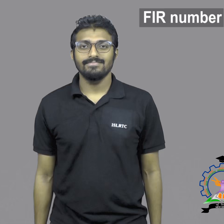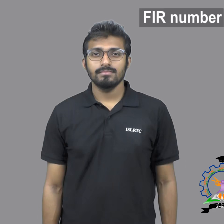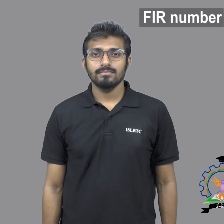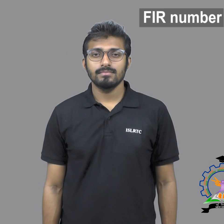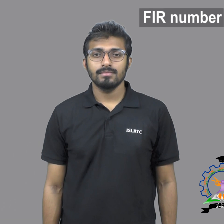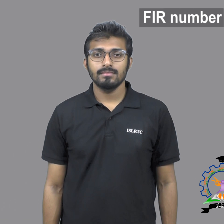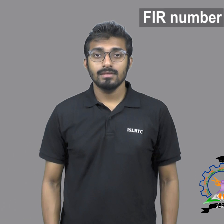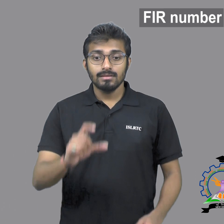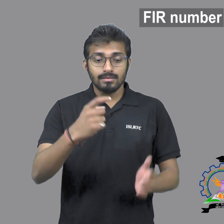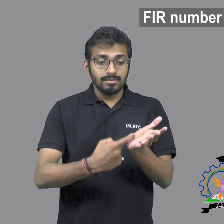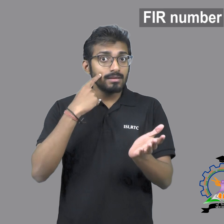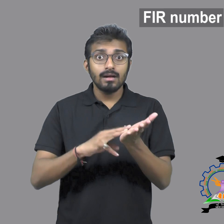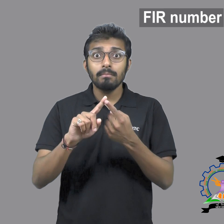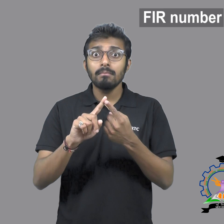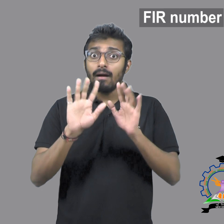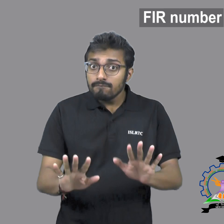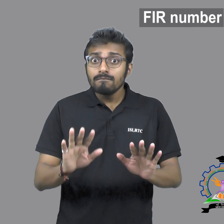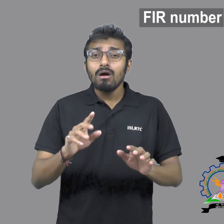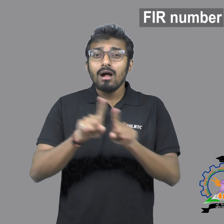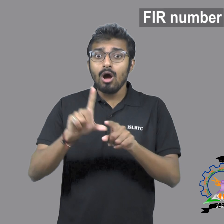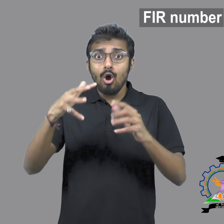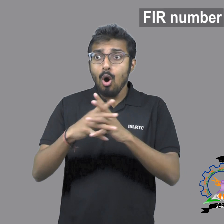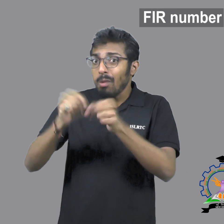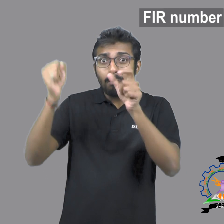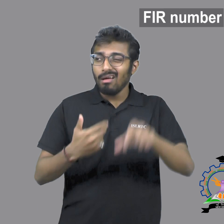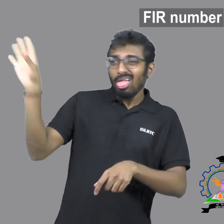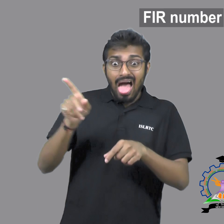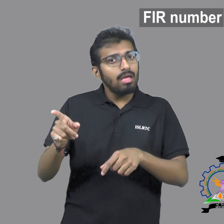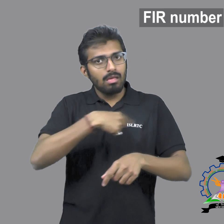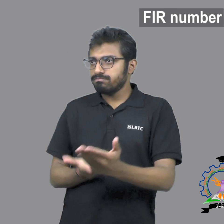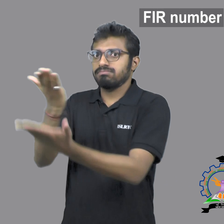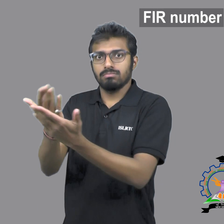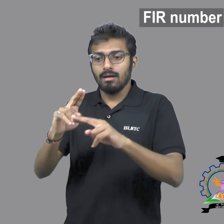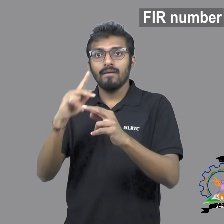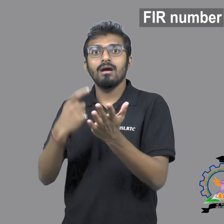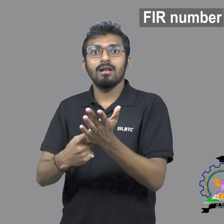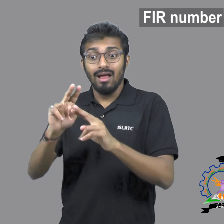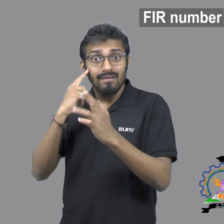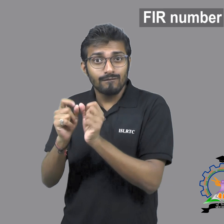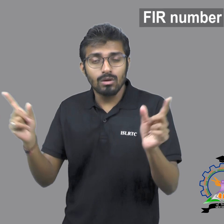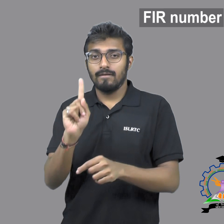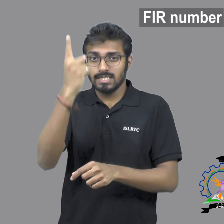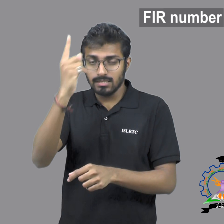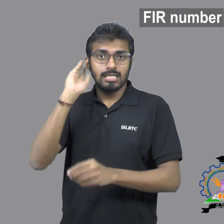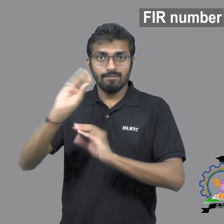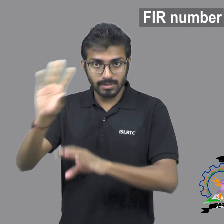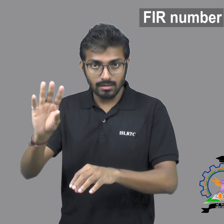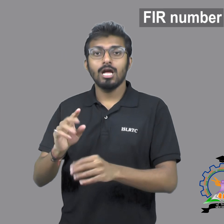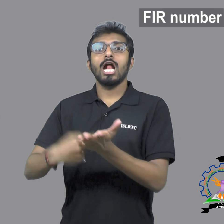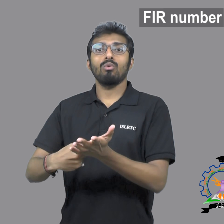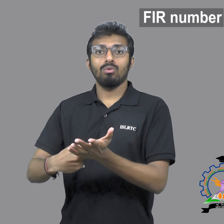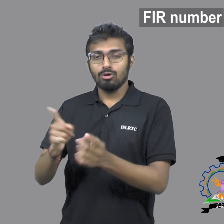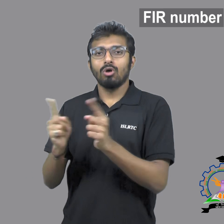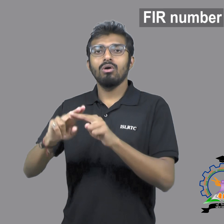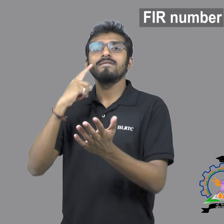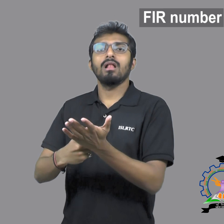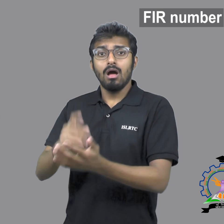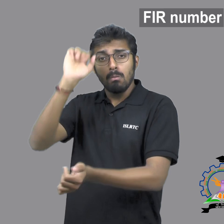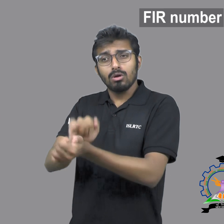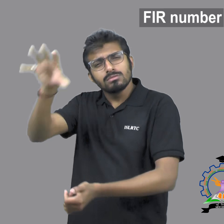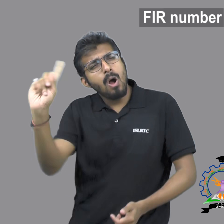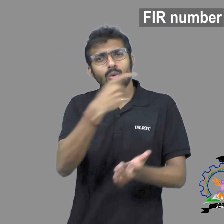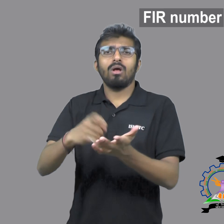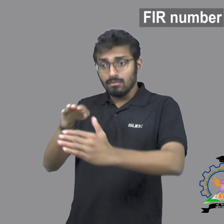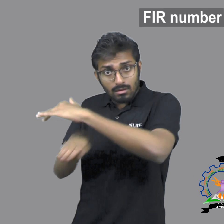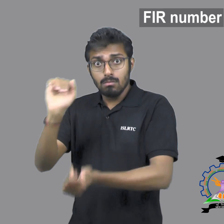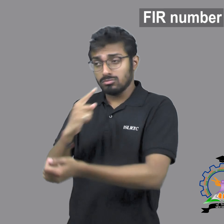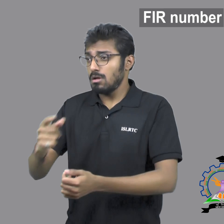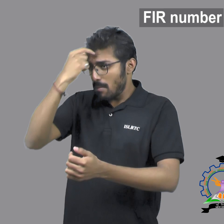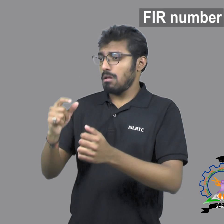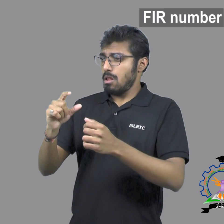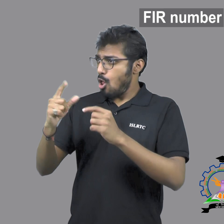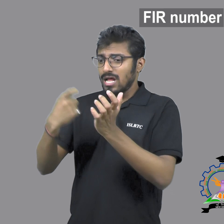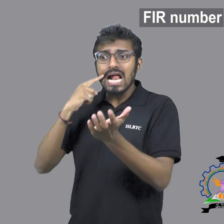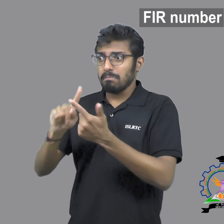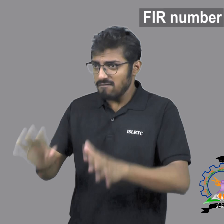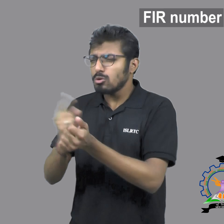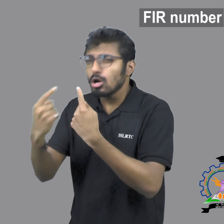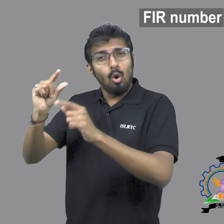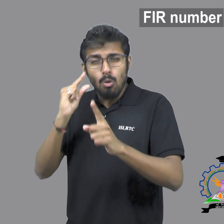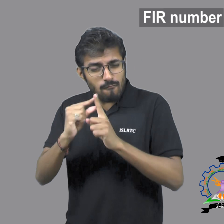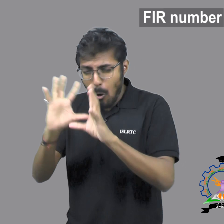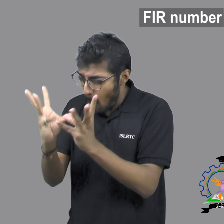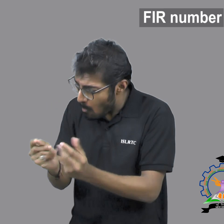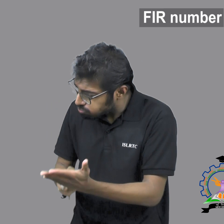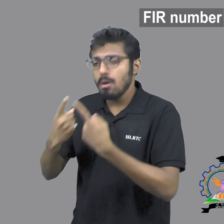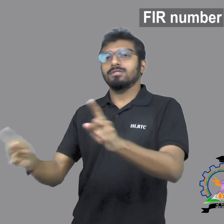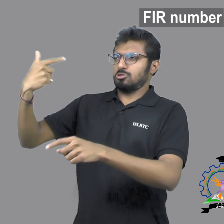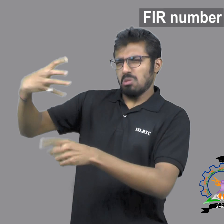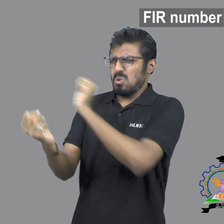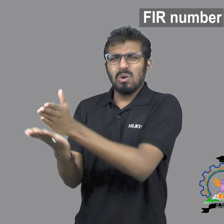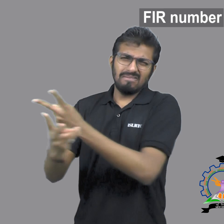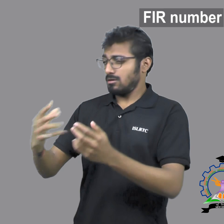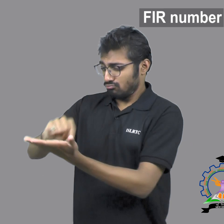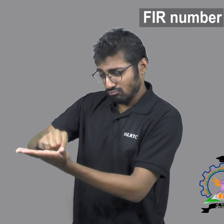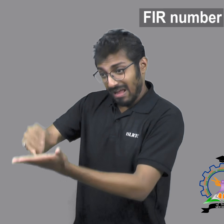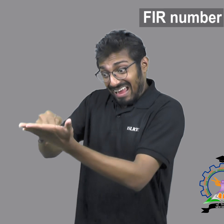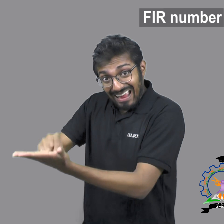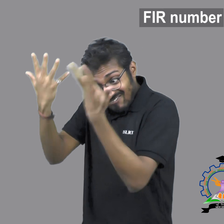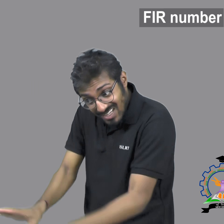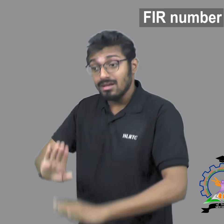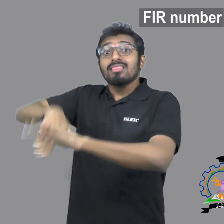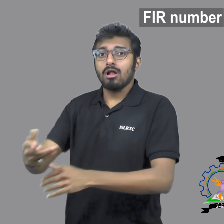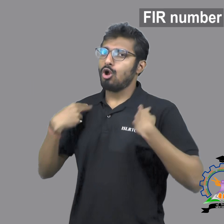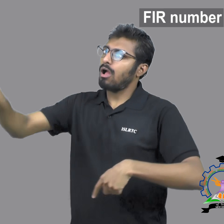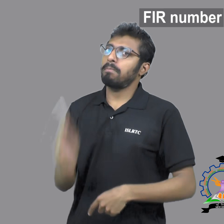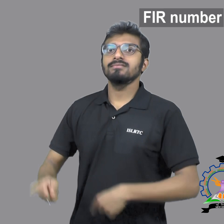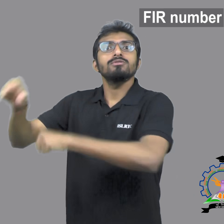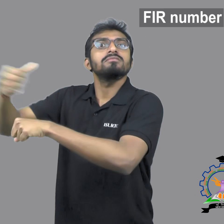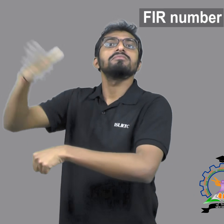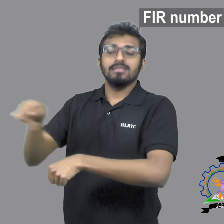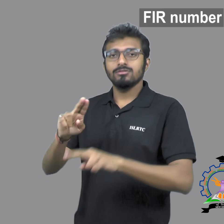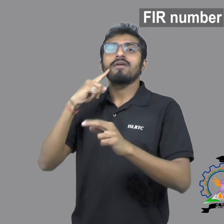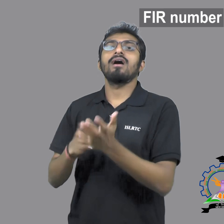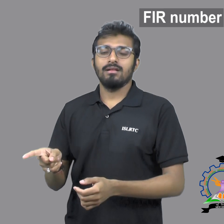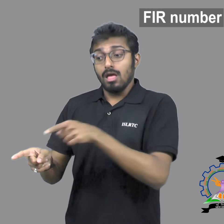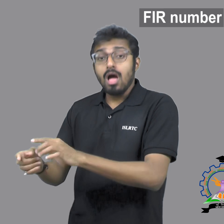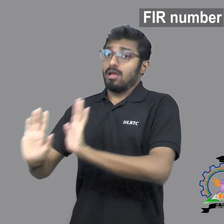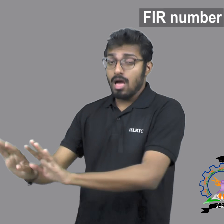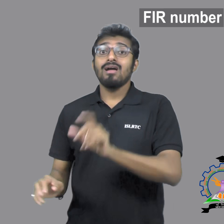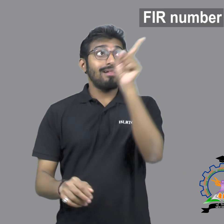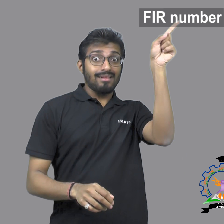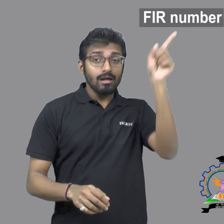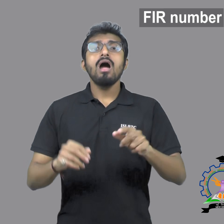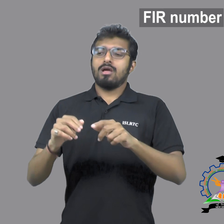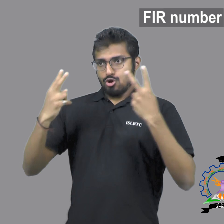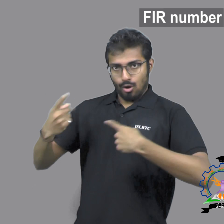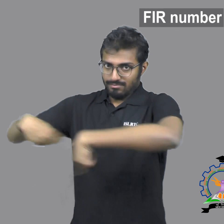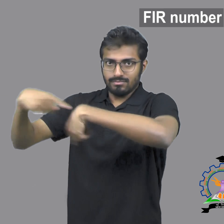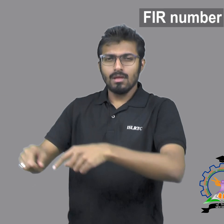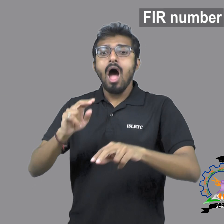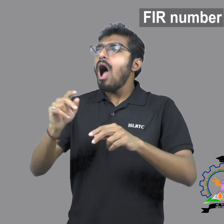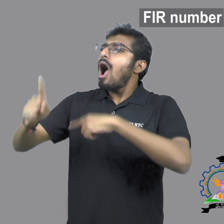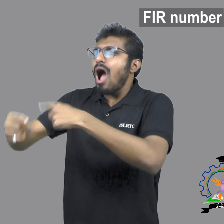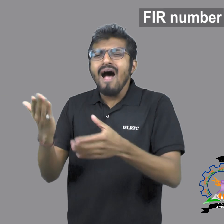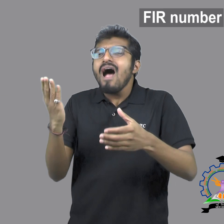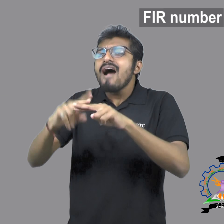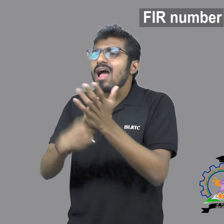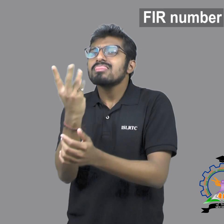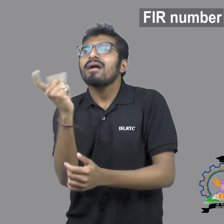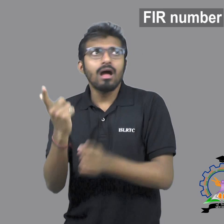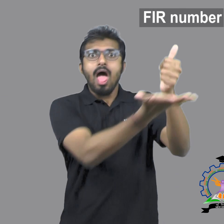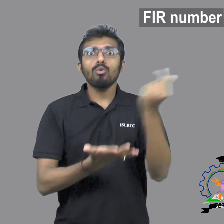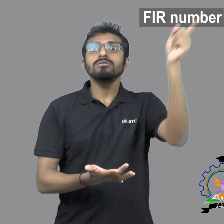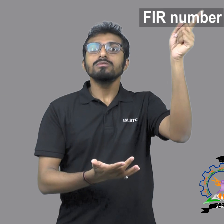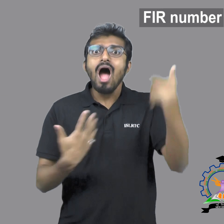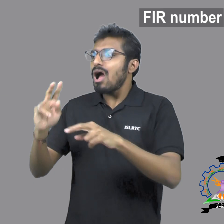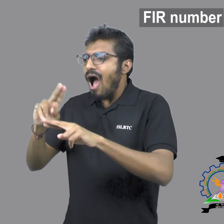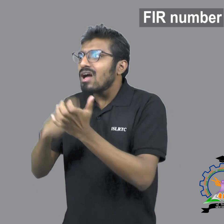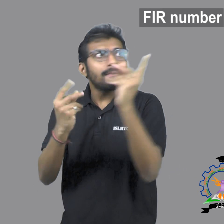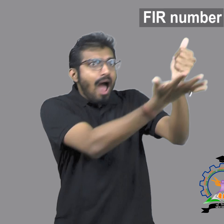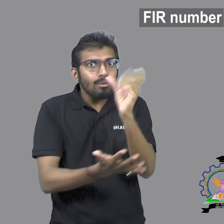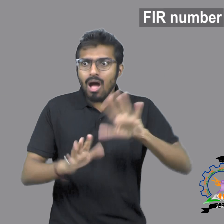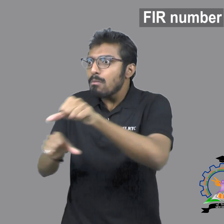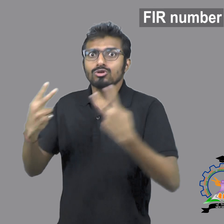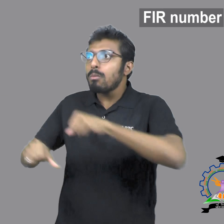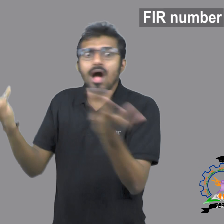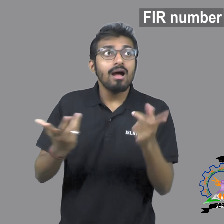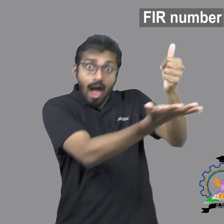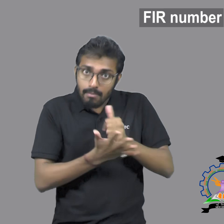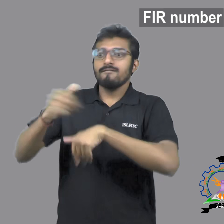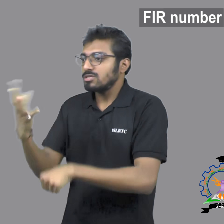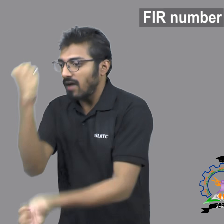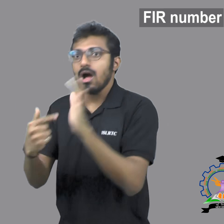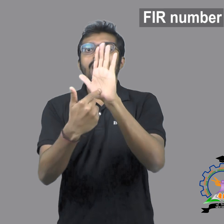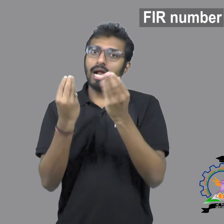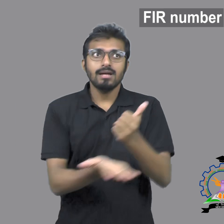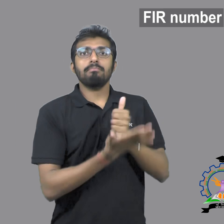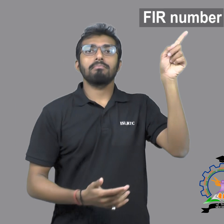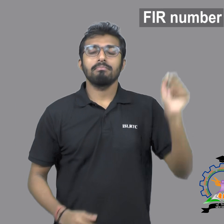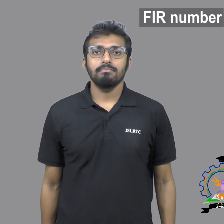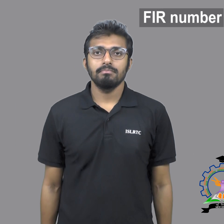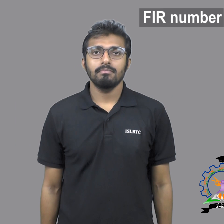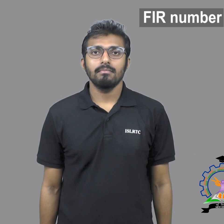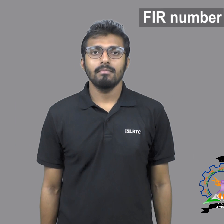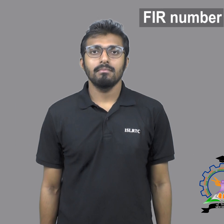Fir Fir Number